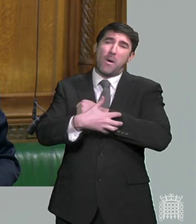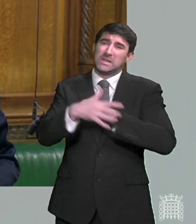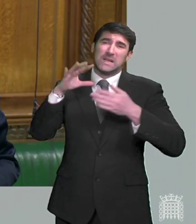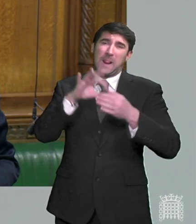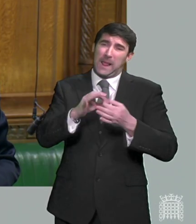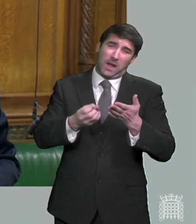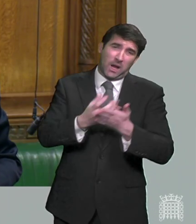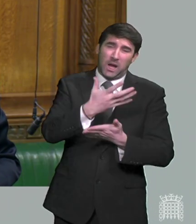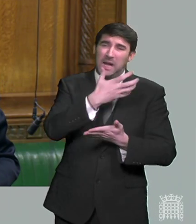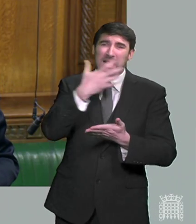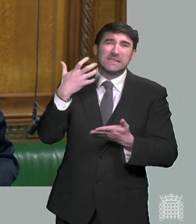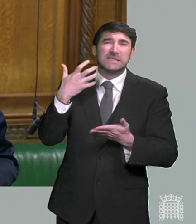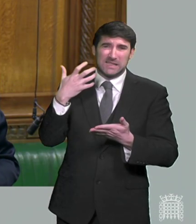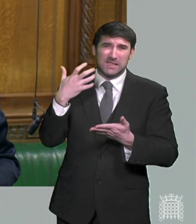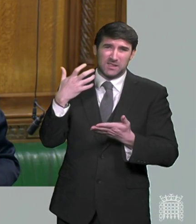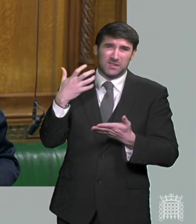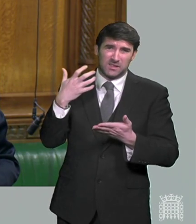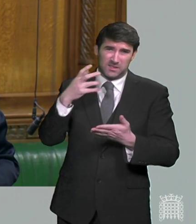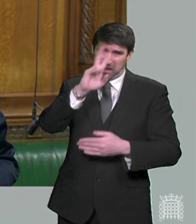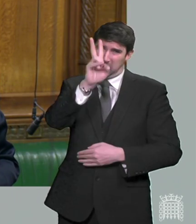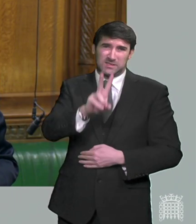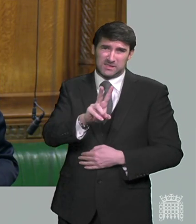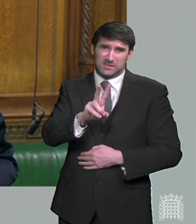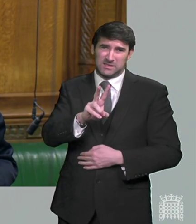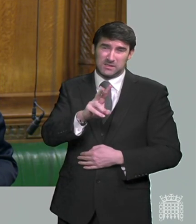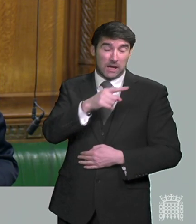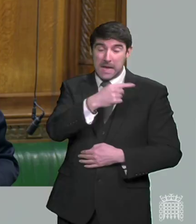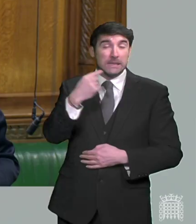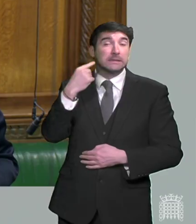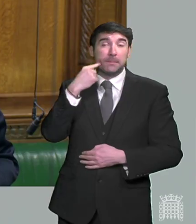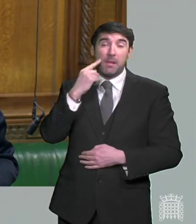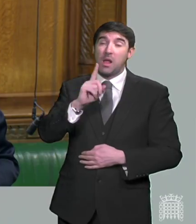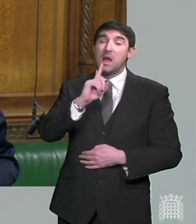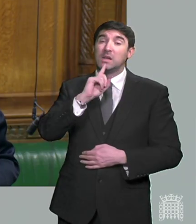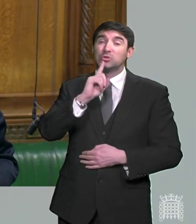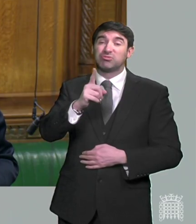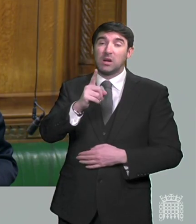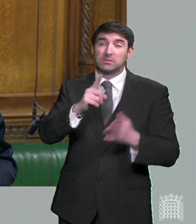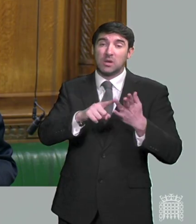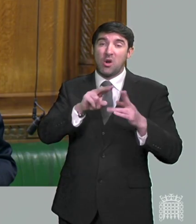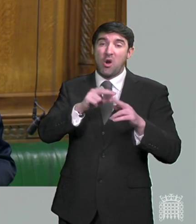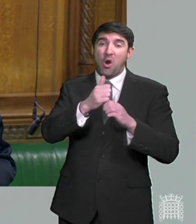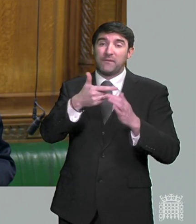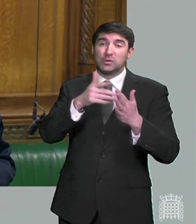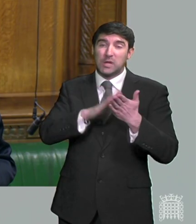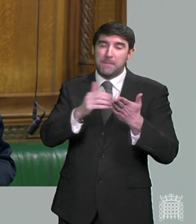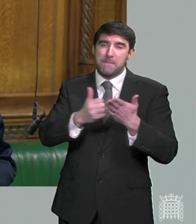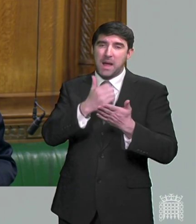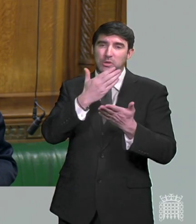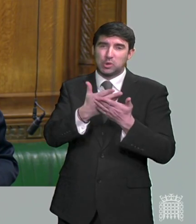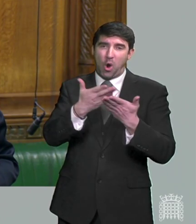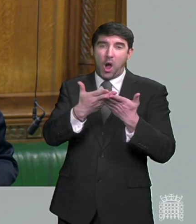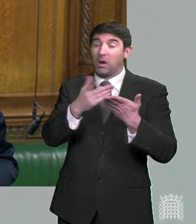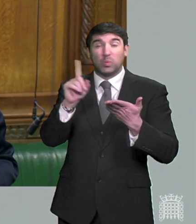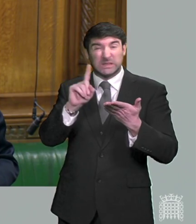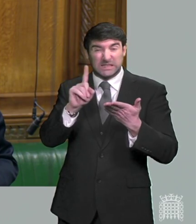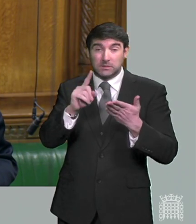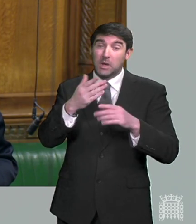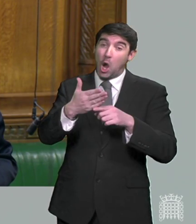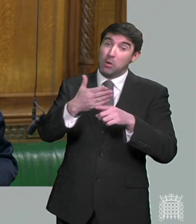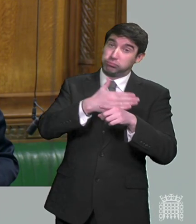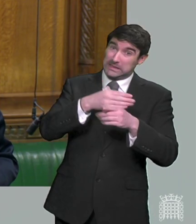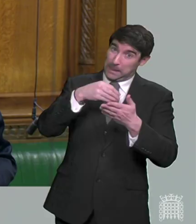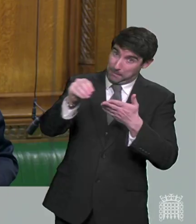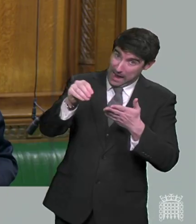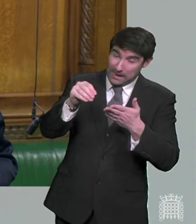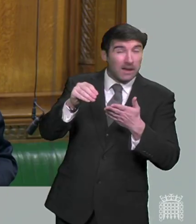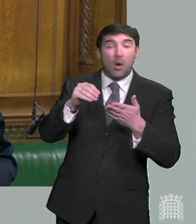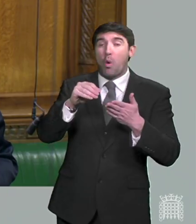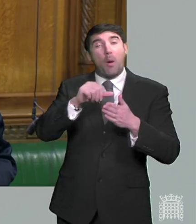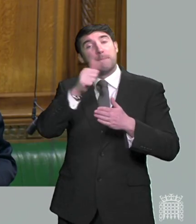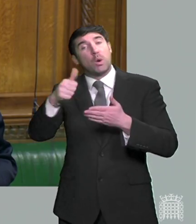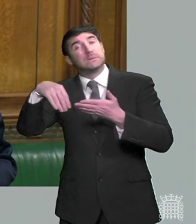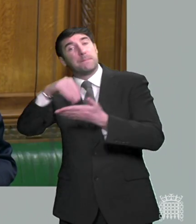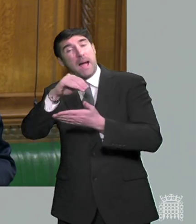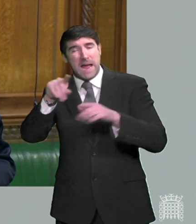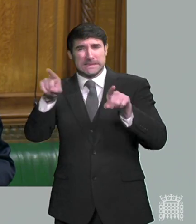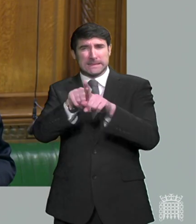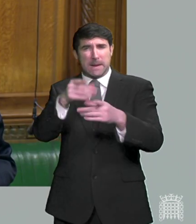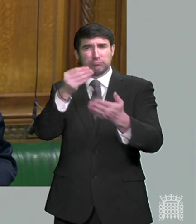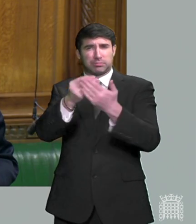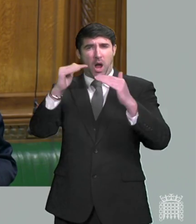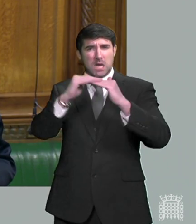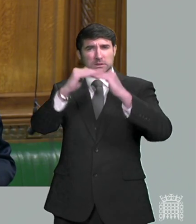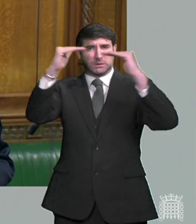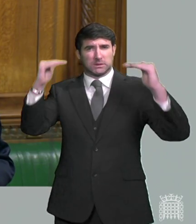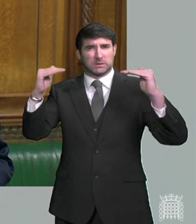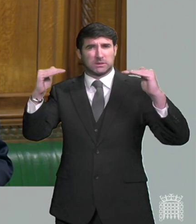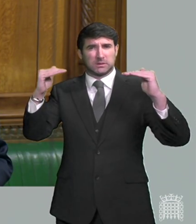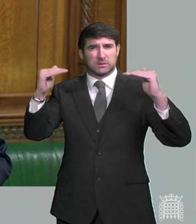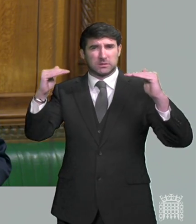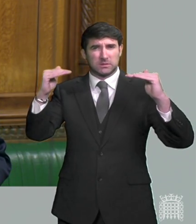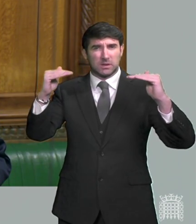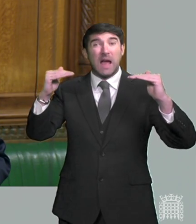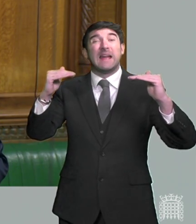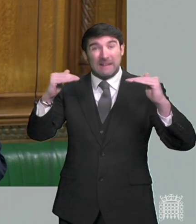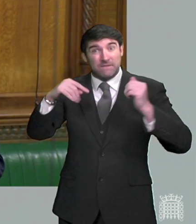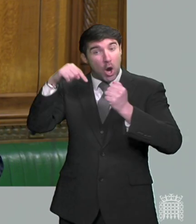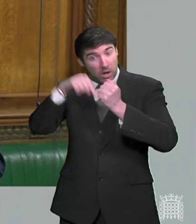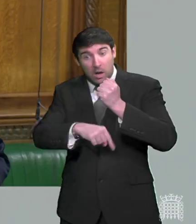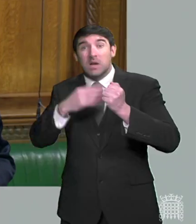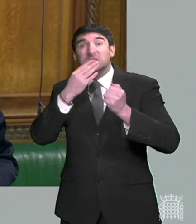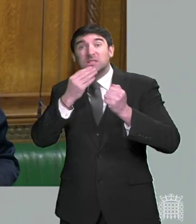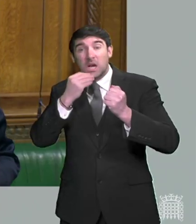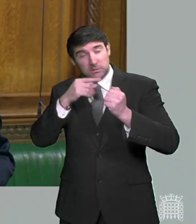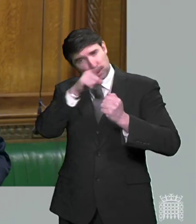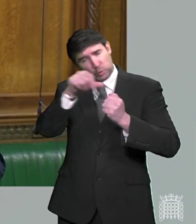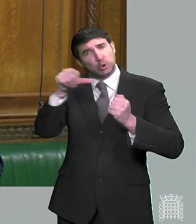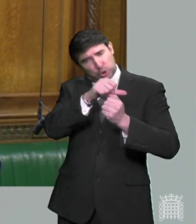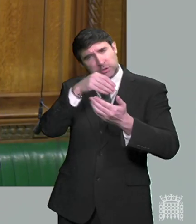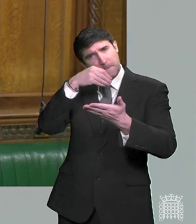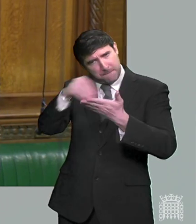All he requires to do is instruct Ofgem, himself or through a Minister, to ensure that there is an equalisation of tariffs between debit and credit, and ensure that his Government take steps to provide a fund for those who have seen debt arise because of his Government’s failures.